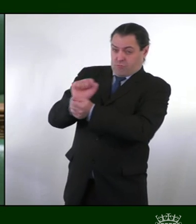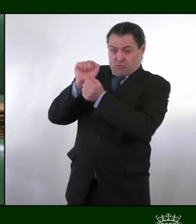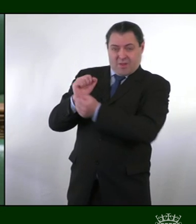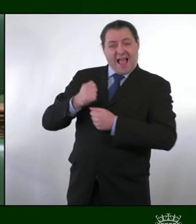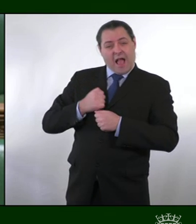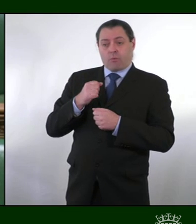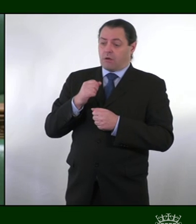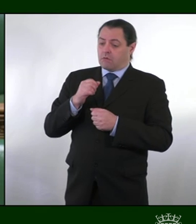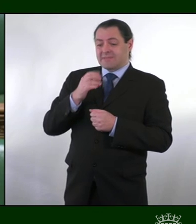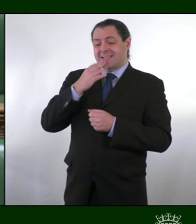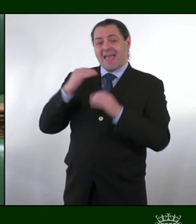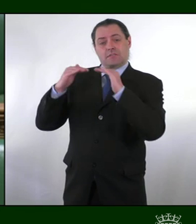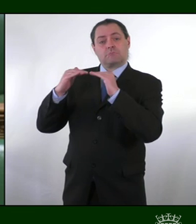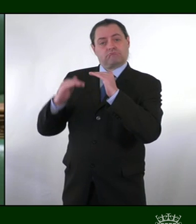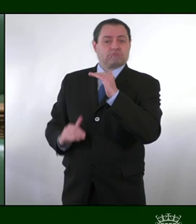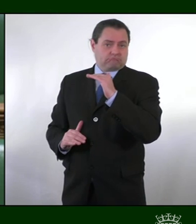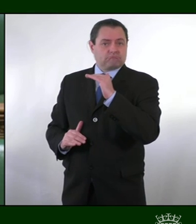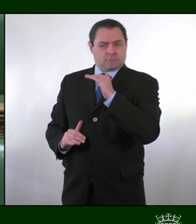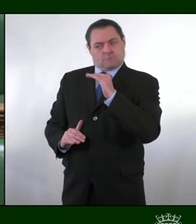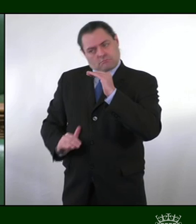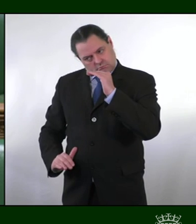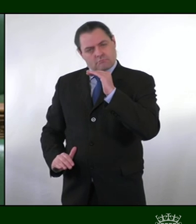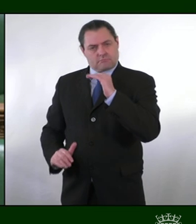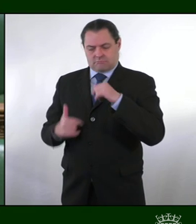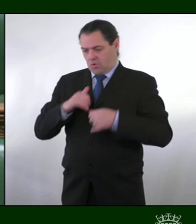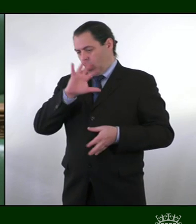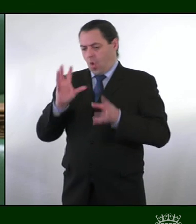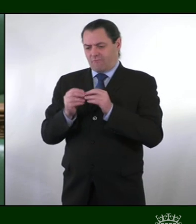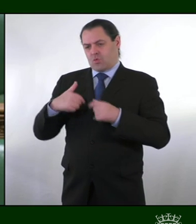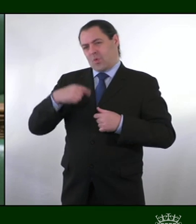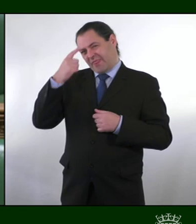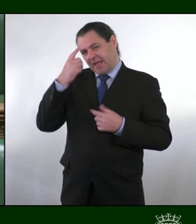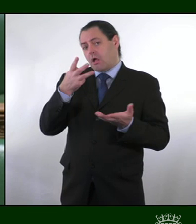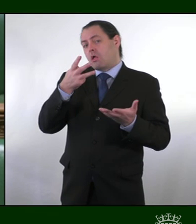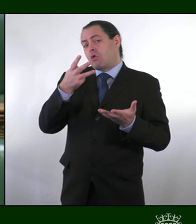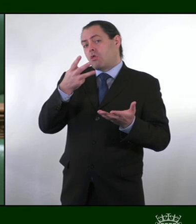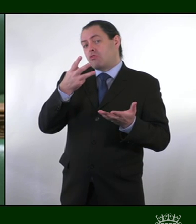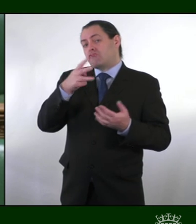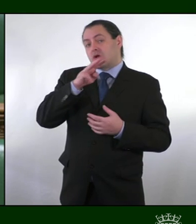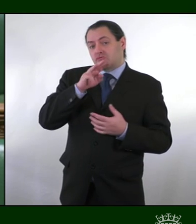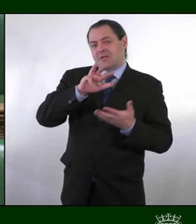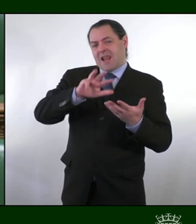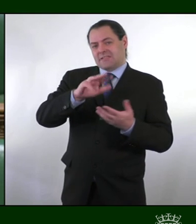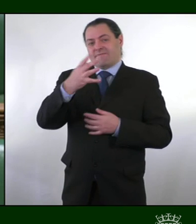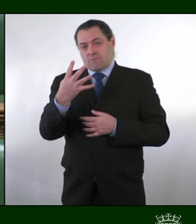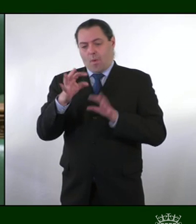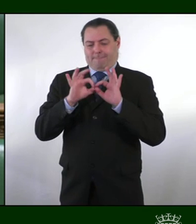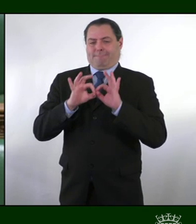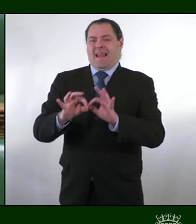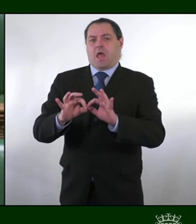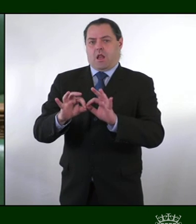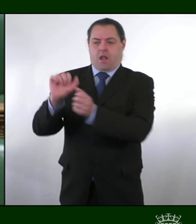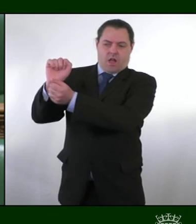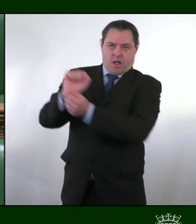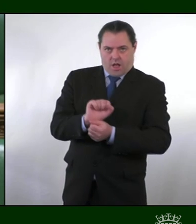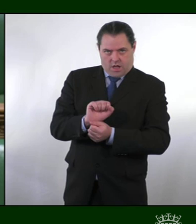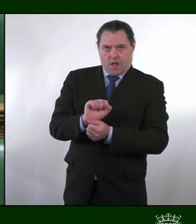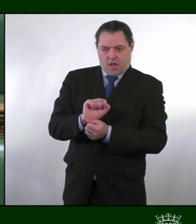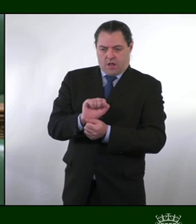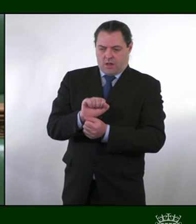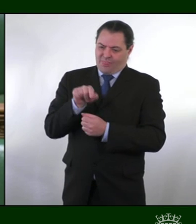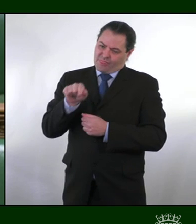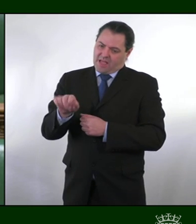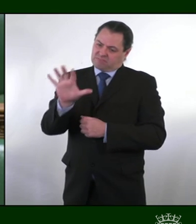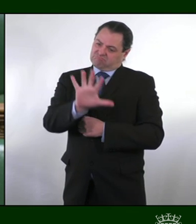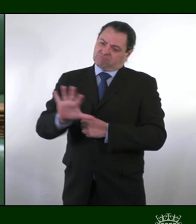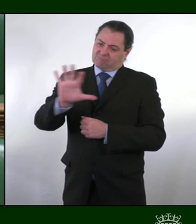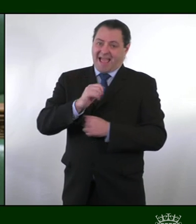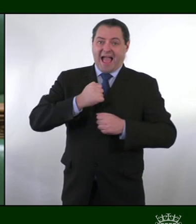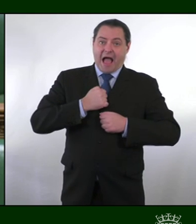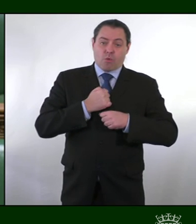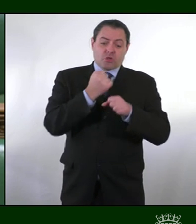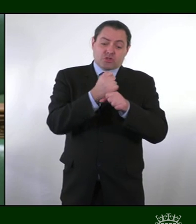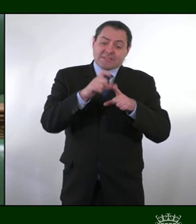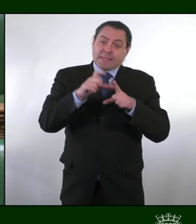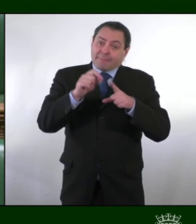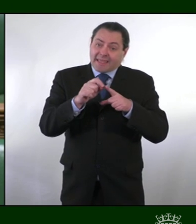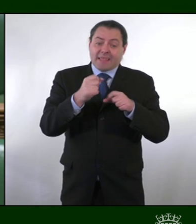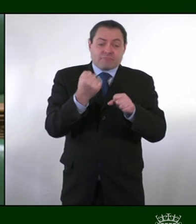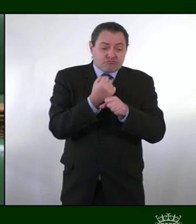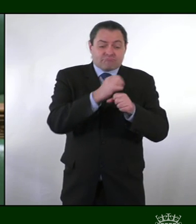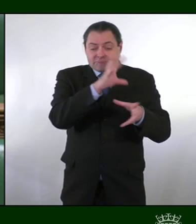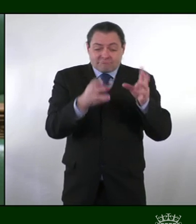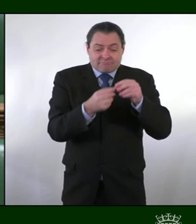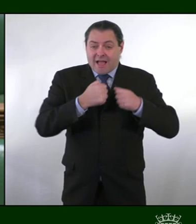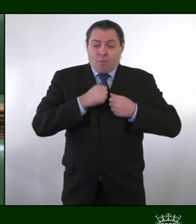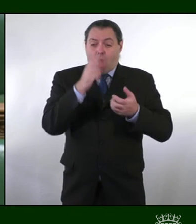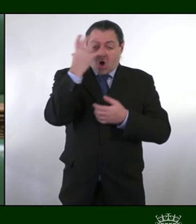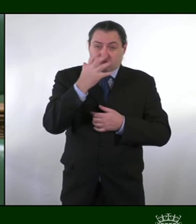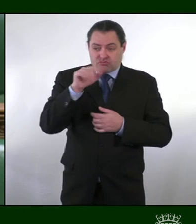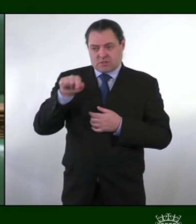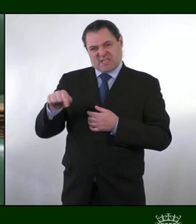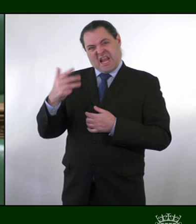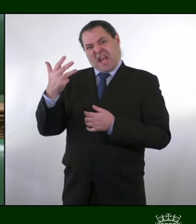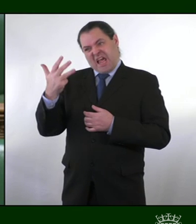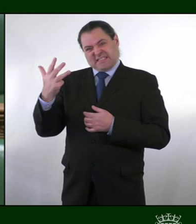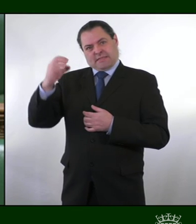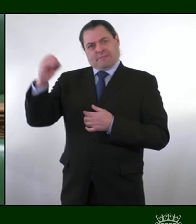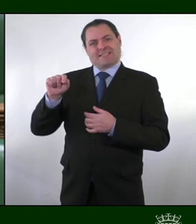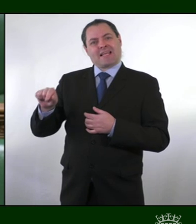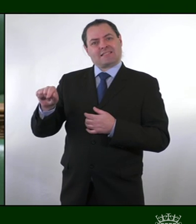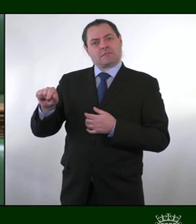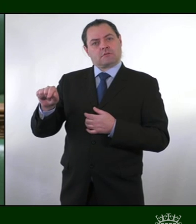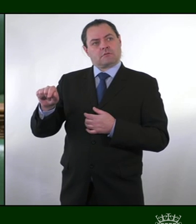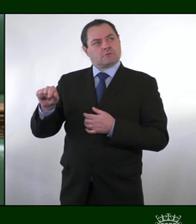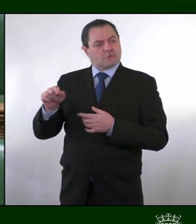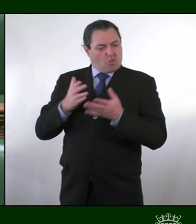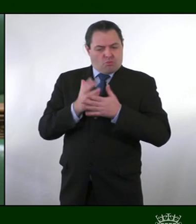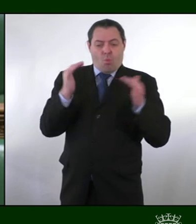The UK is forecast to borrow a total of £394 billion this year, equivalent to 19% of GDP—the highest recorded level of borrowing in our peacetime history.